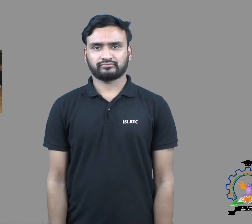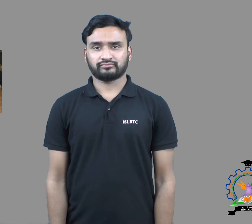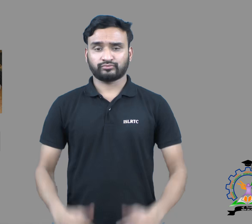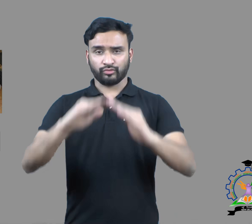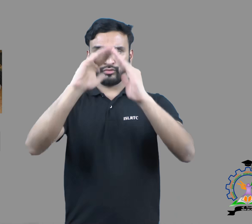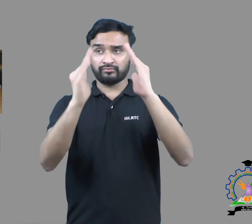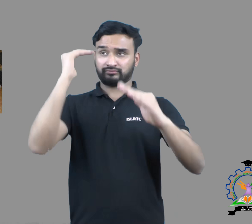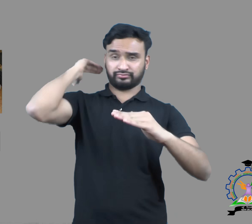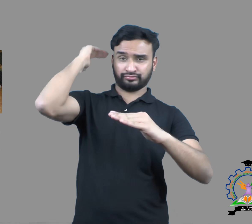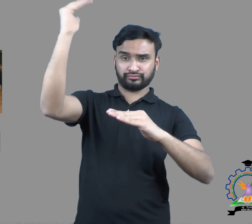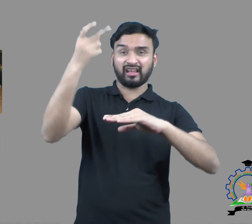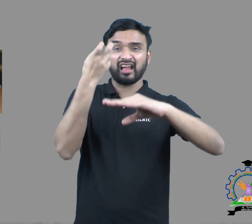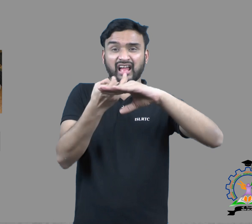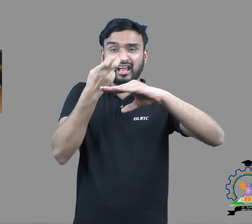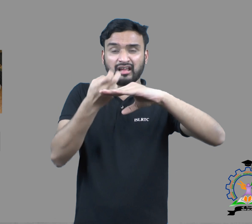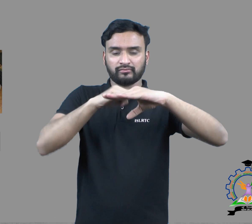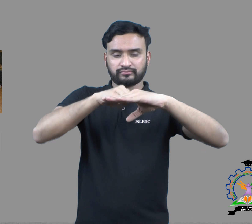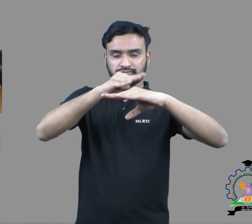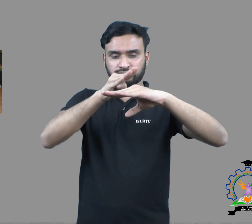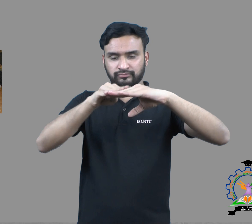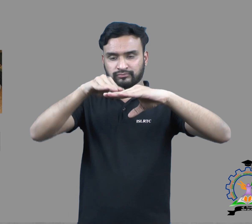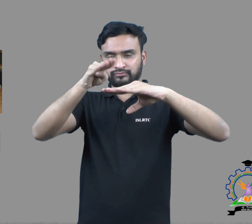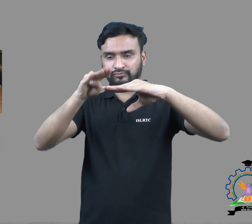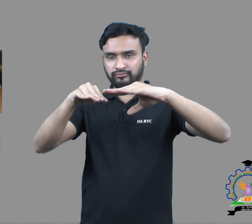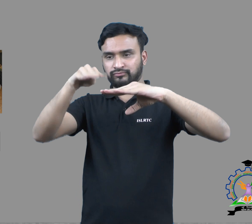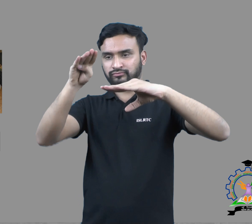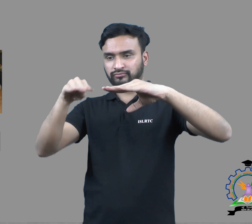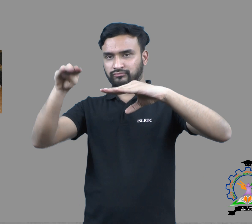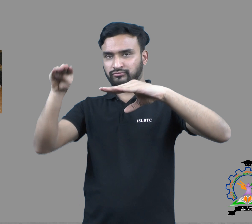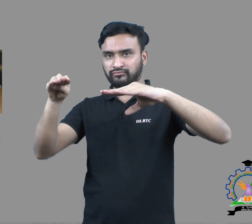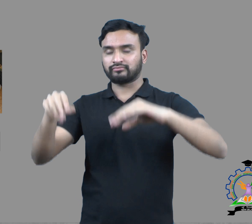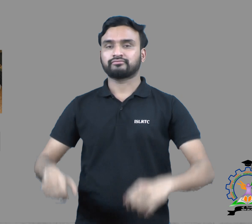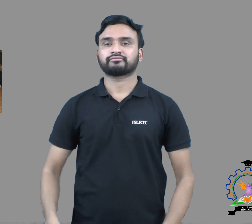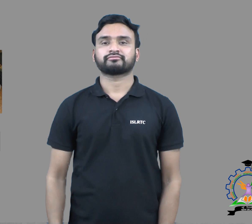Zinc Sheet